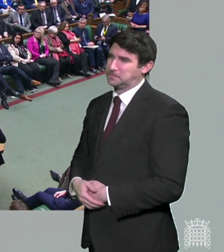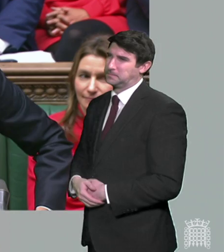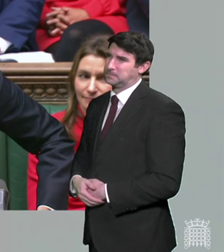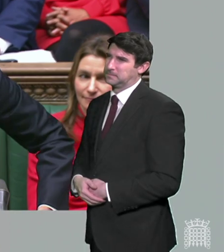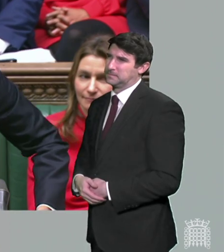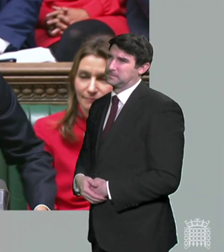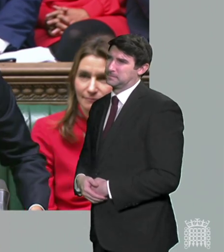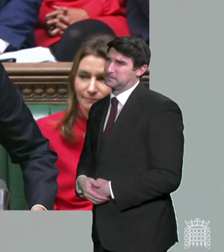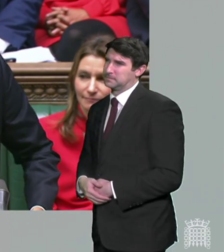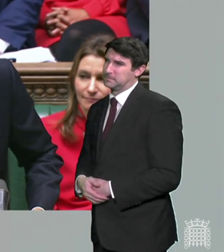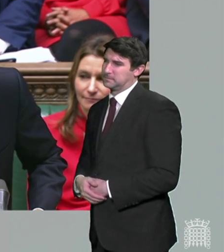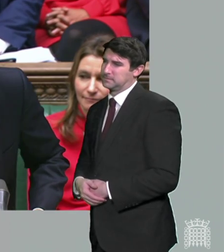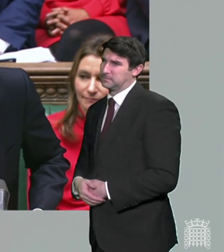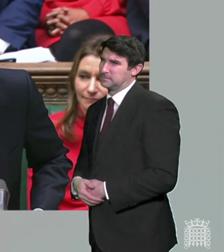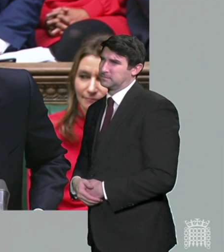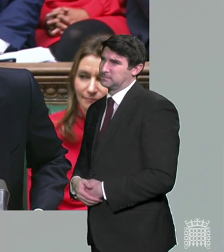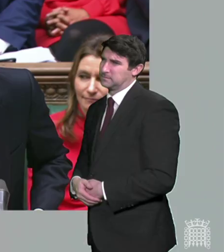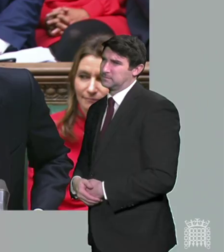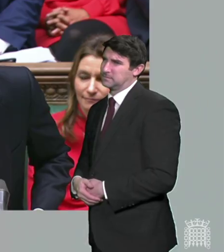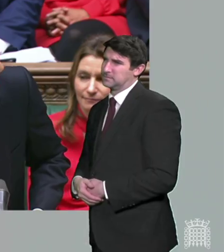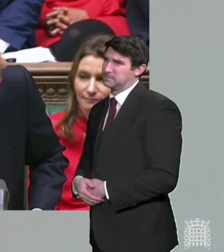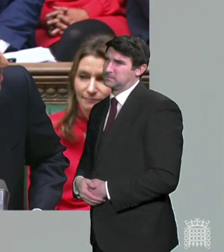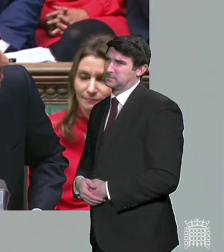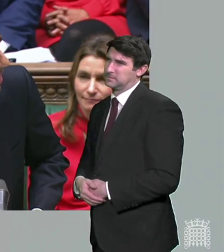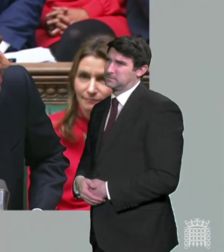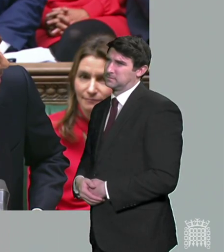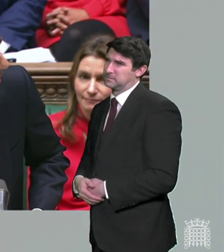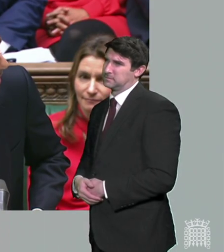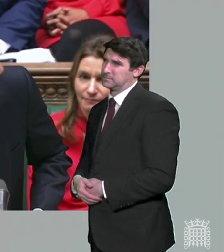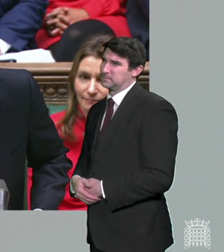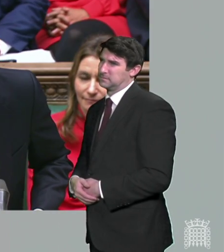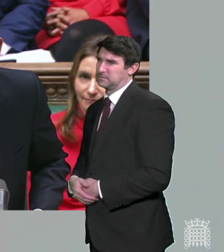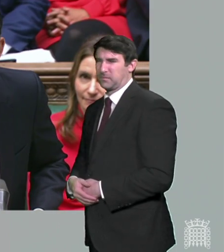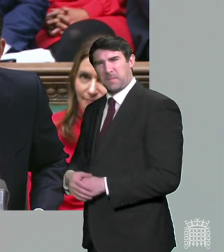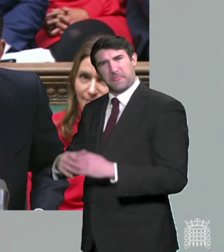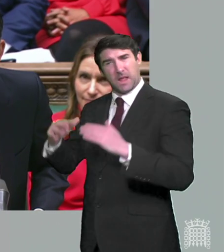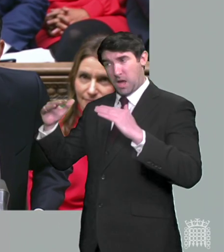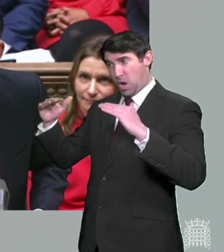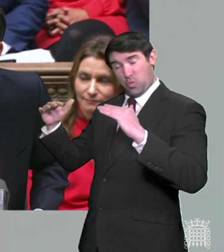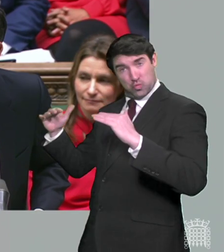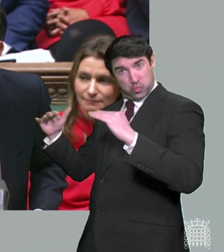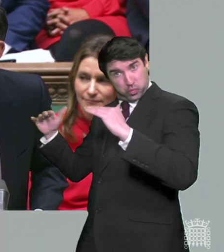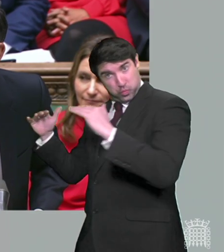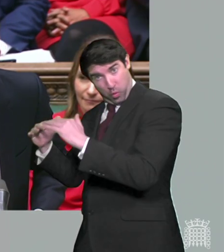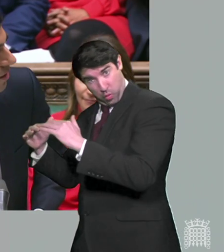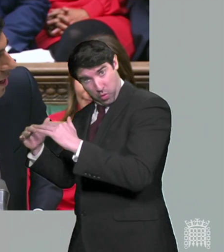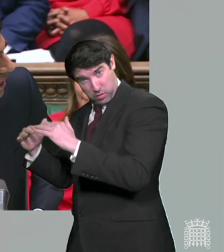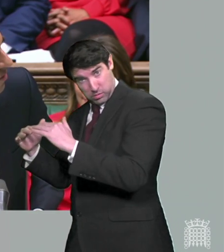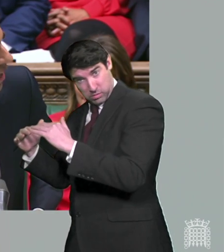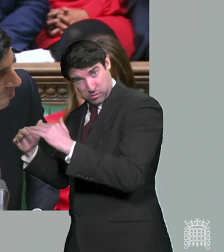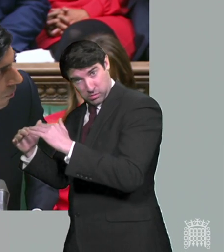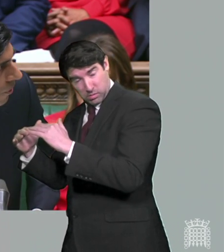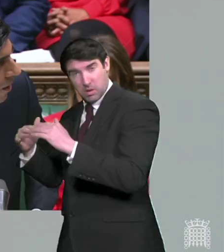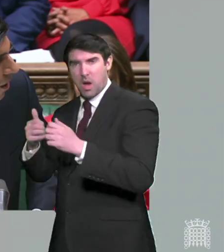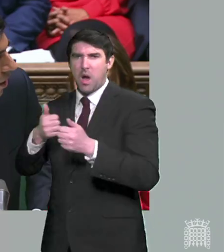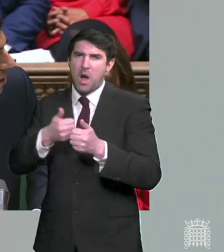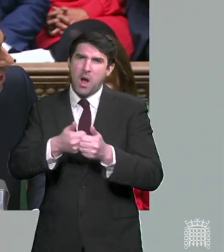I do not think it is right that, when energy companies are making windfall profits because of a war, those profits should go untaxed.